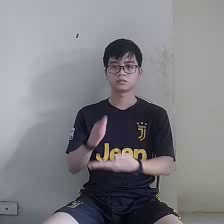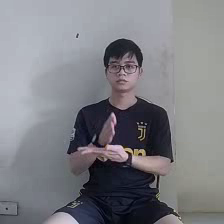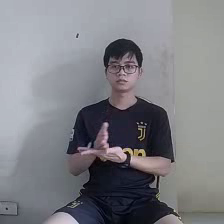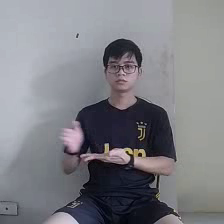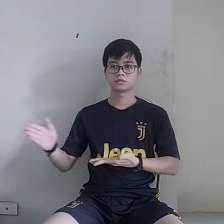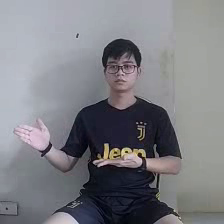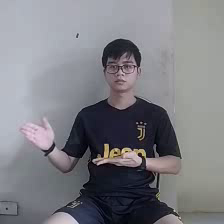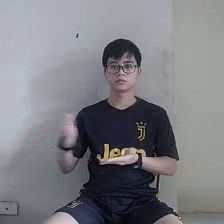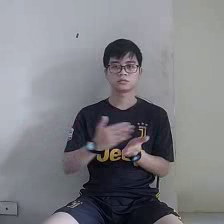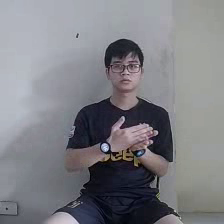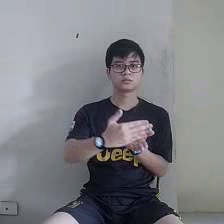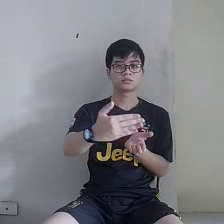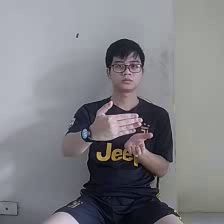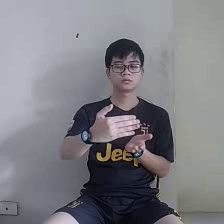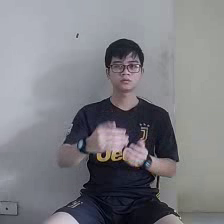San sẻ